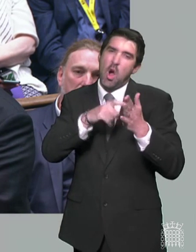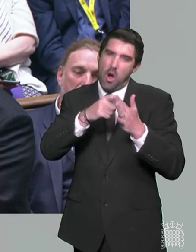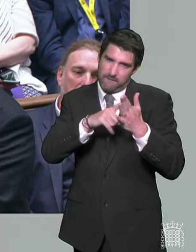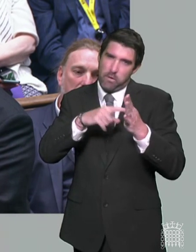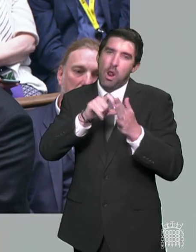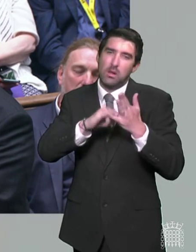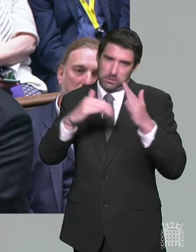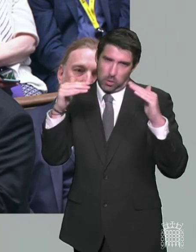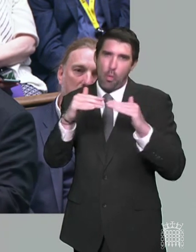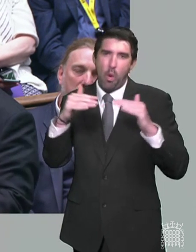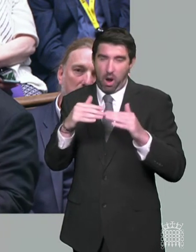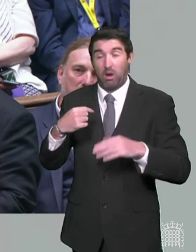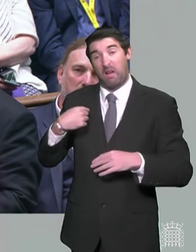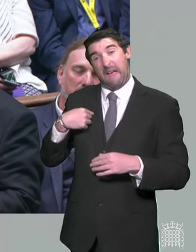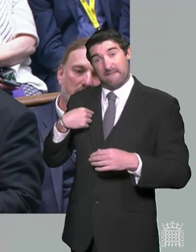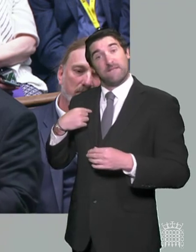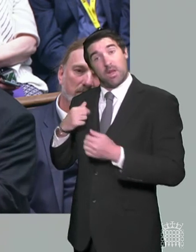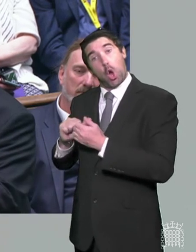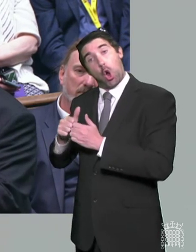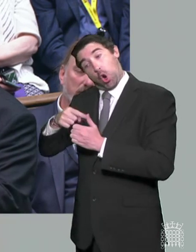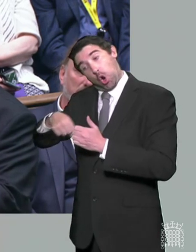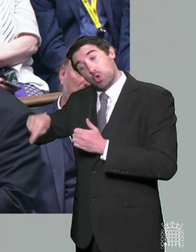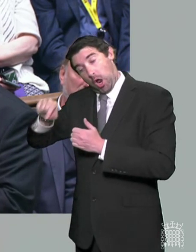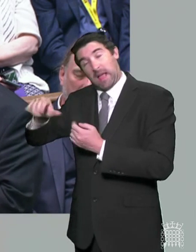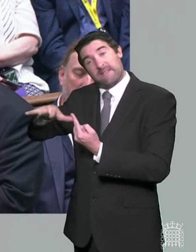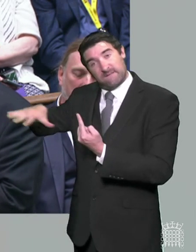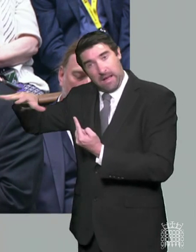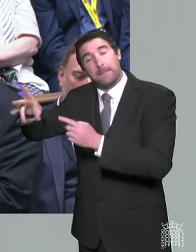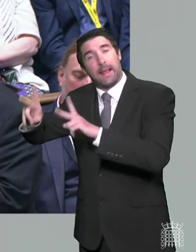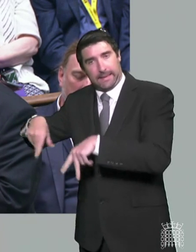In particular, our thoughts are with those who made the ultimate sacrifice.